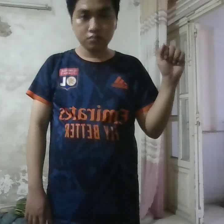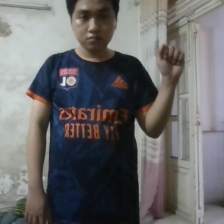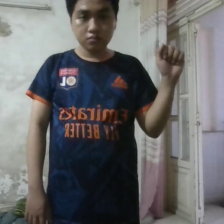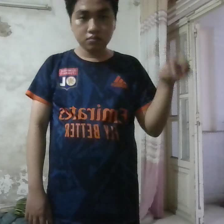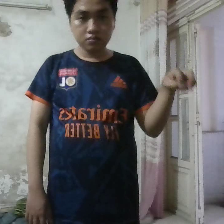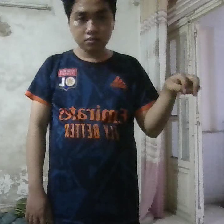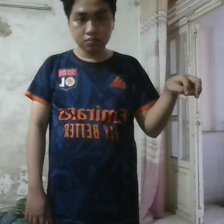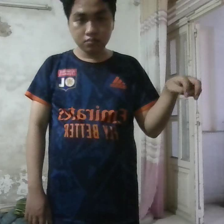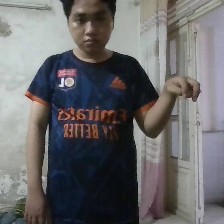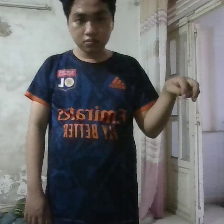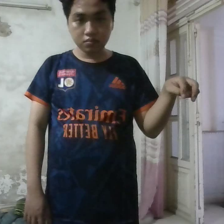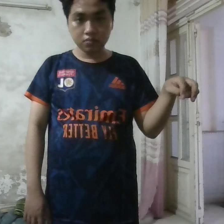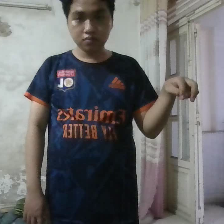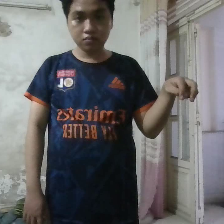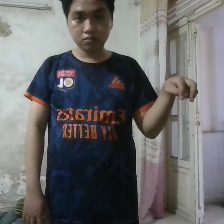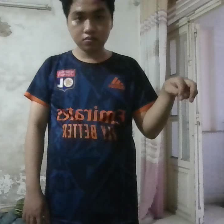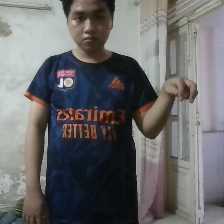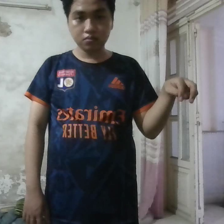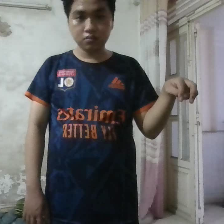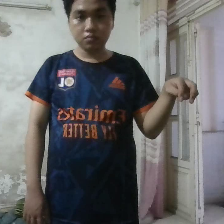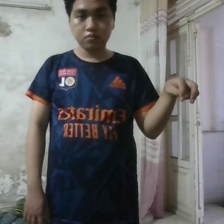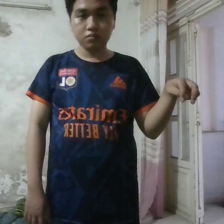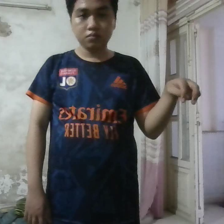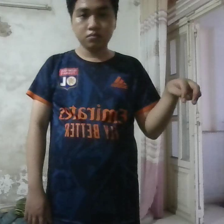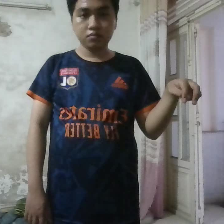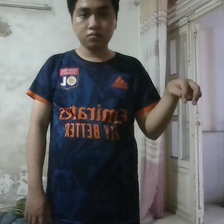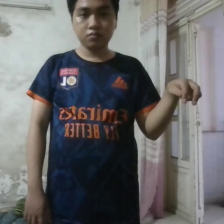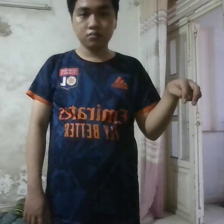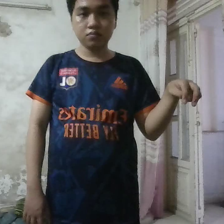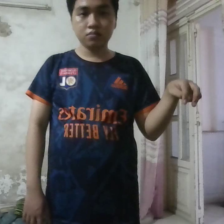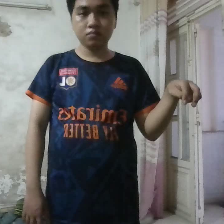â